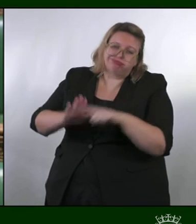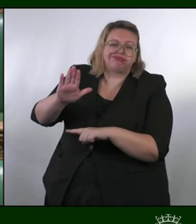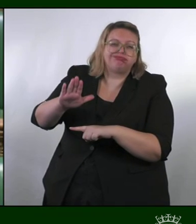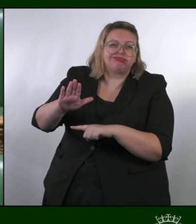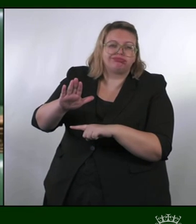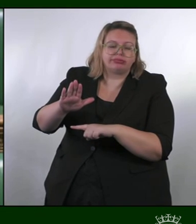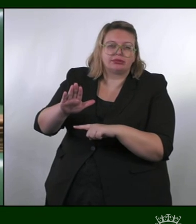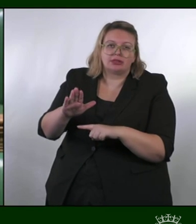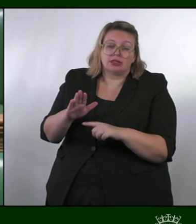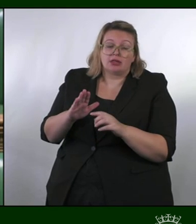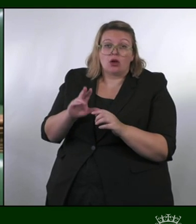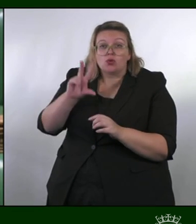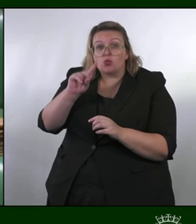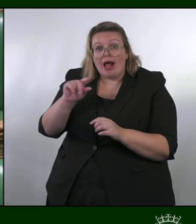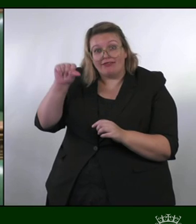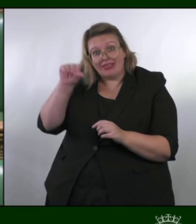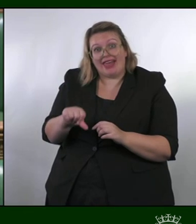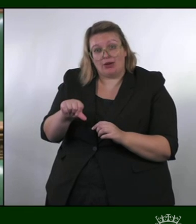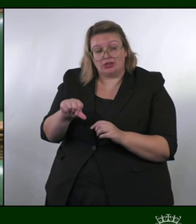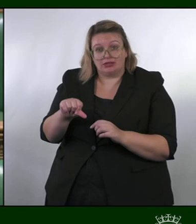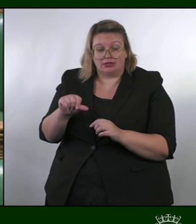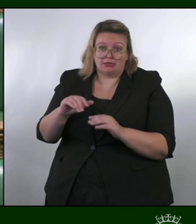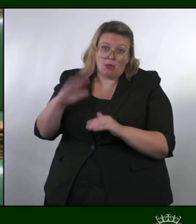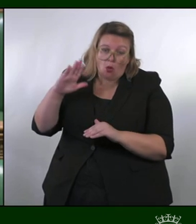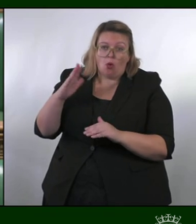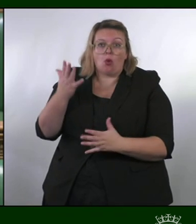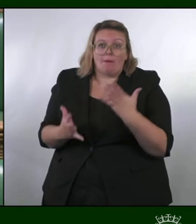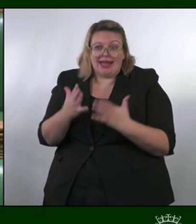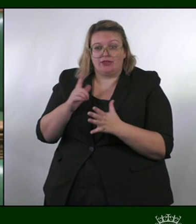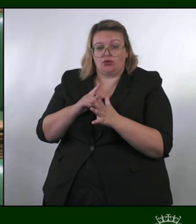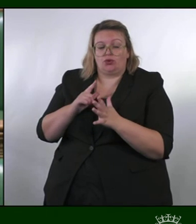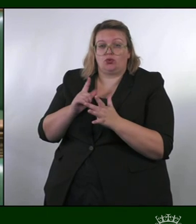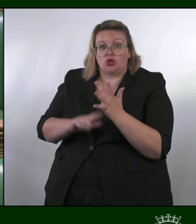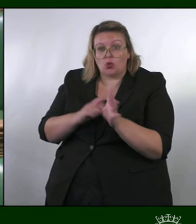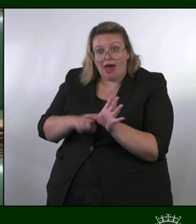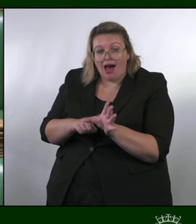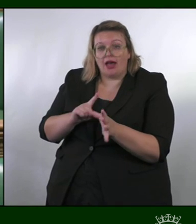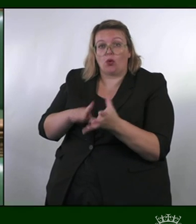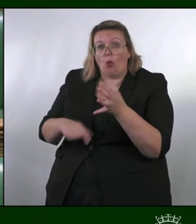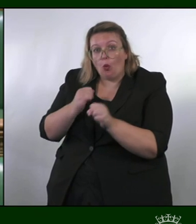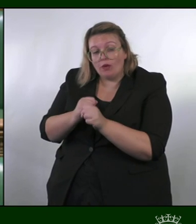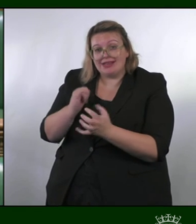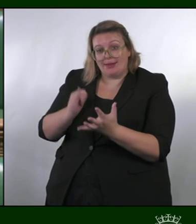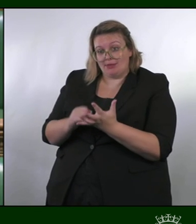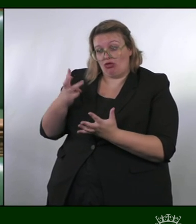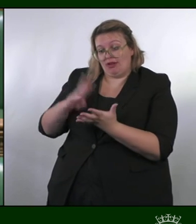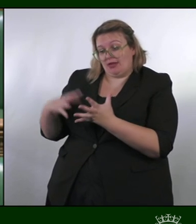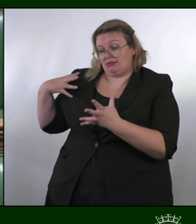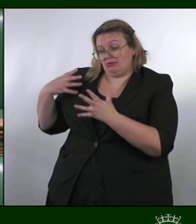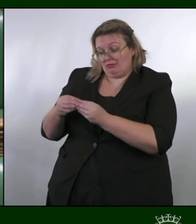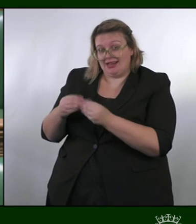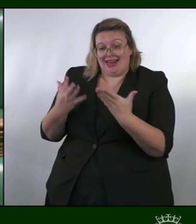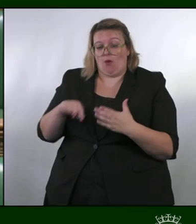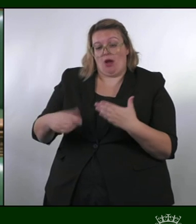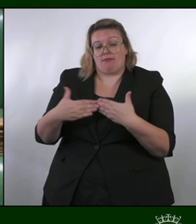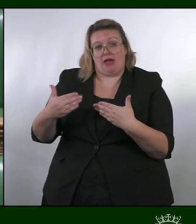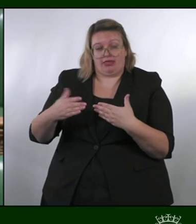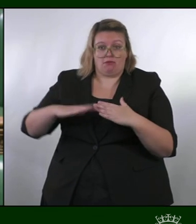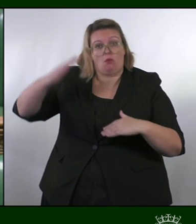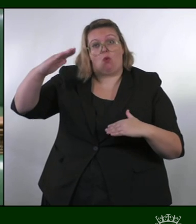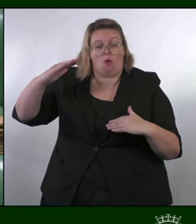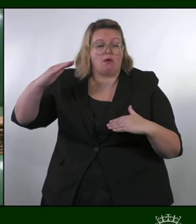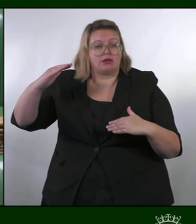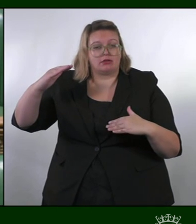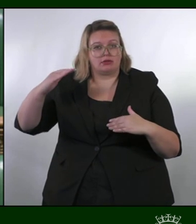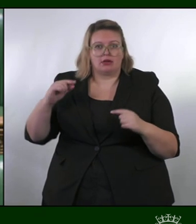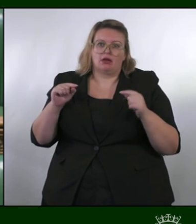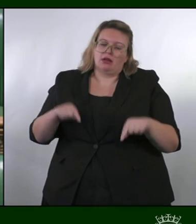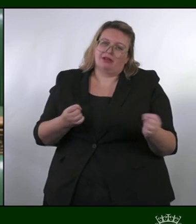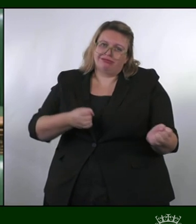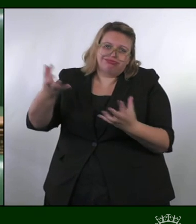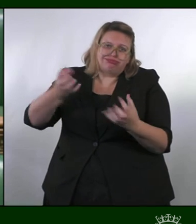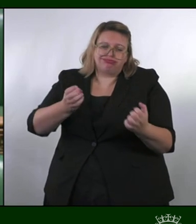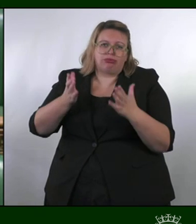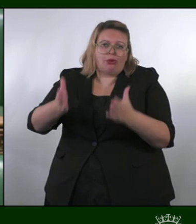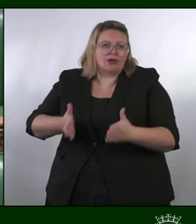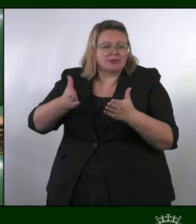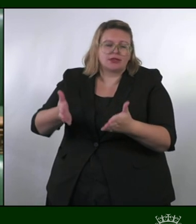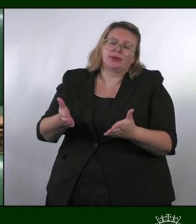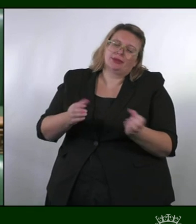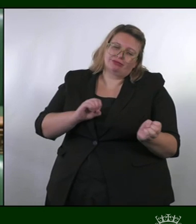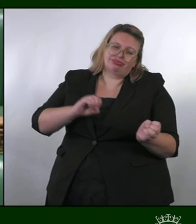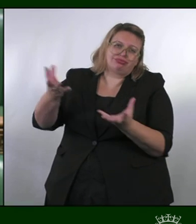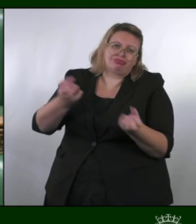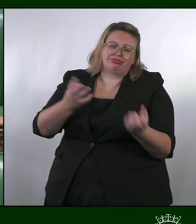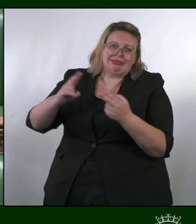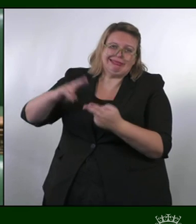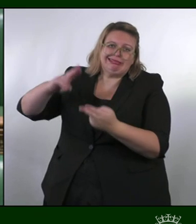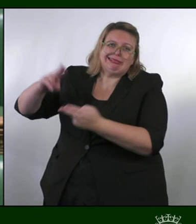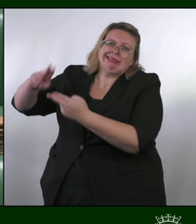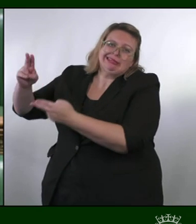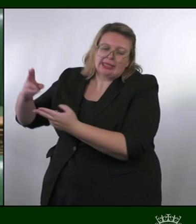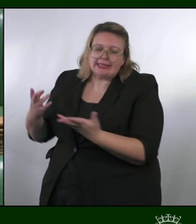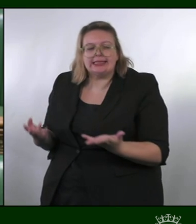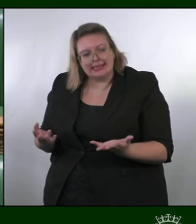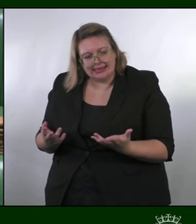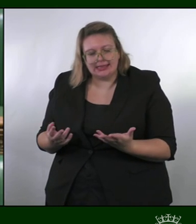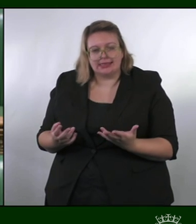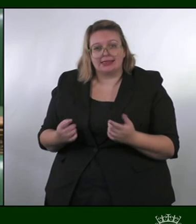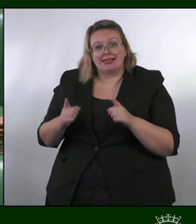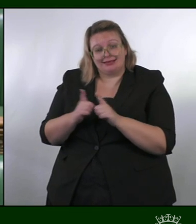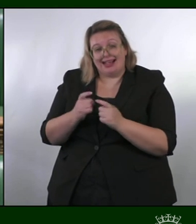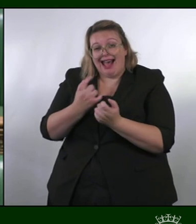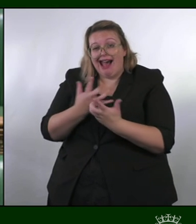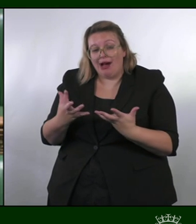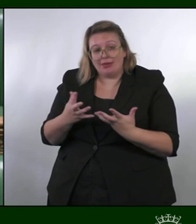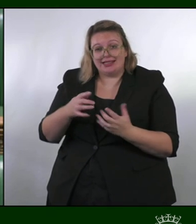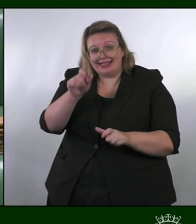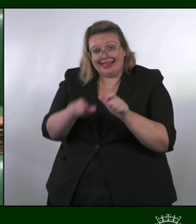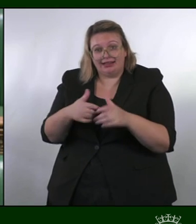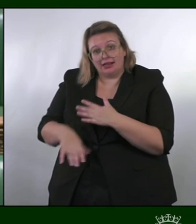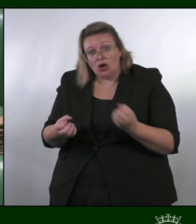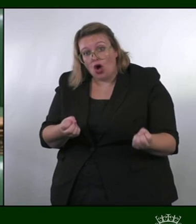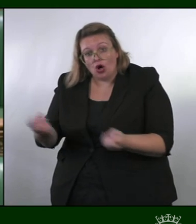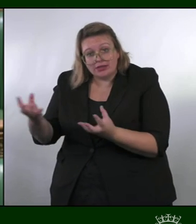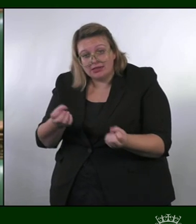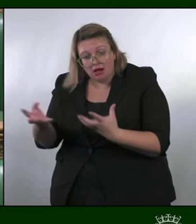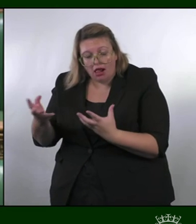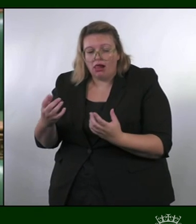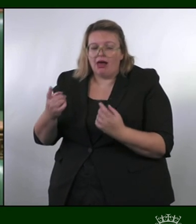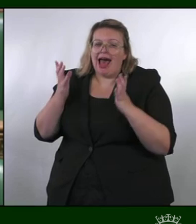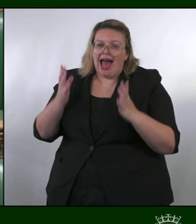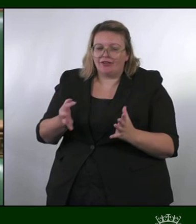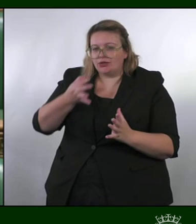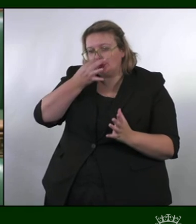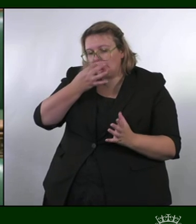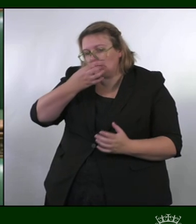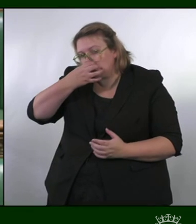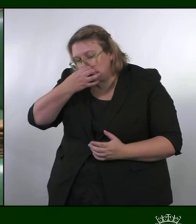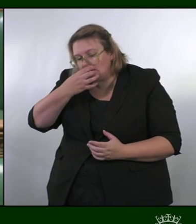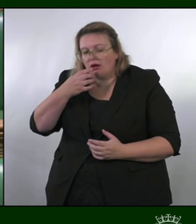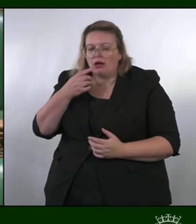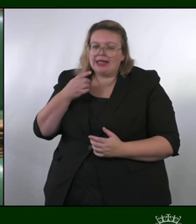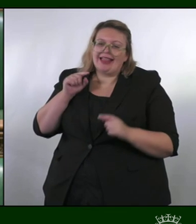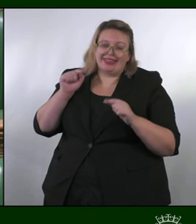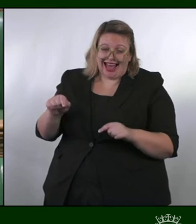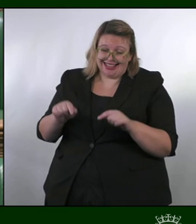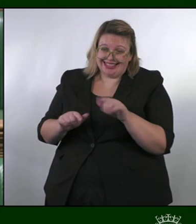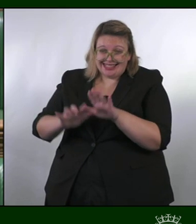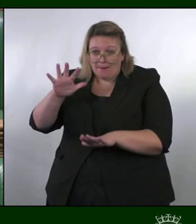This afternoon, families across South Yorkshire who work in hospitality—whether in Doncaster, Sheffield, Penistone, Rother Valley or Don Valley—will be asking why, if it was fair to pay 80% of wages in March, they should now be expected to get by on just two thirds of their wages in the run-up to Christmas.